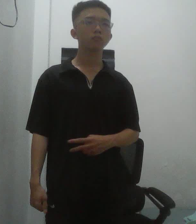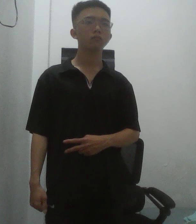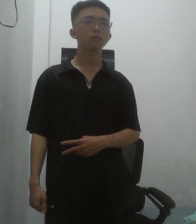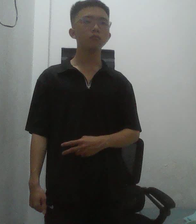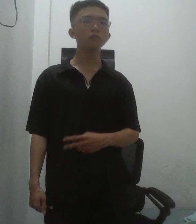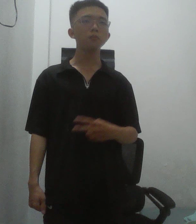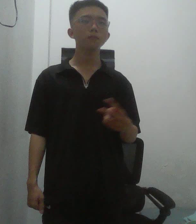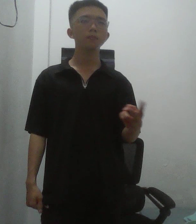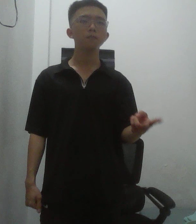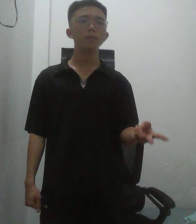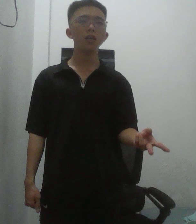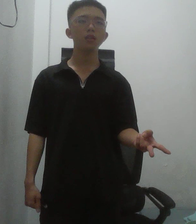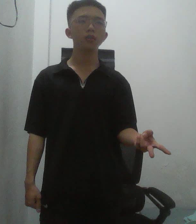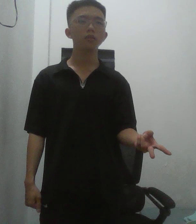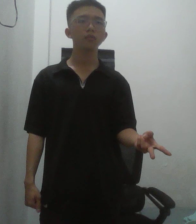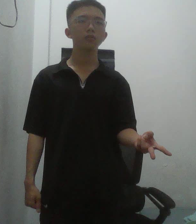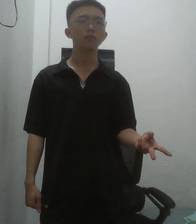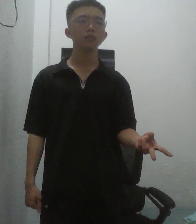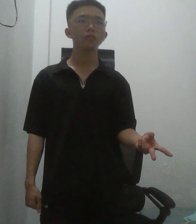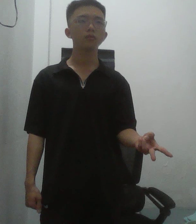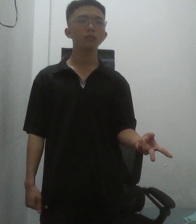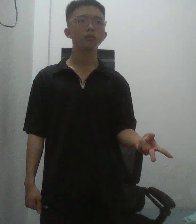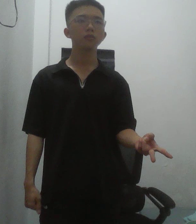it